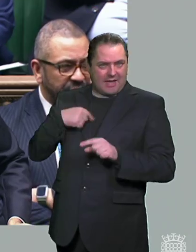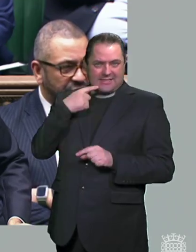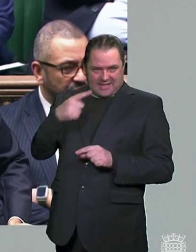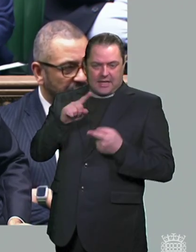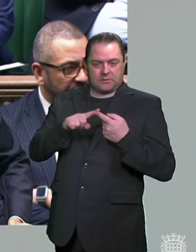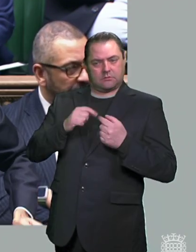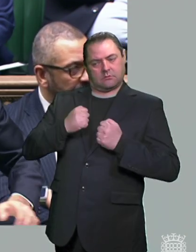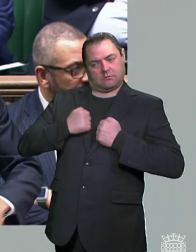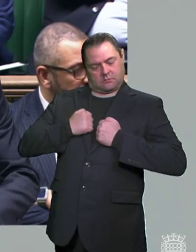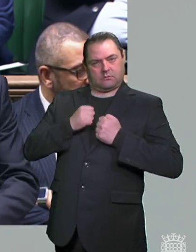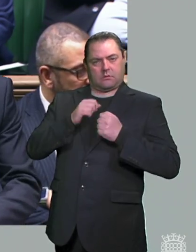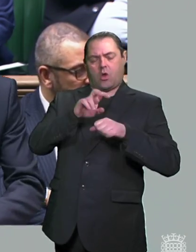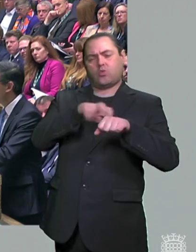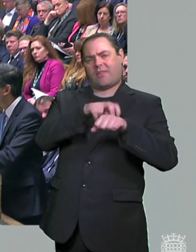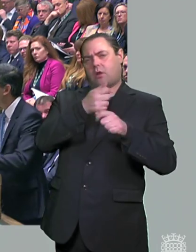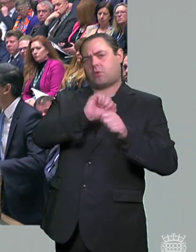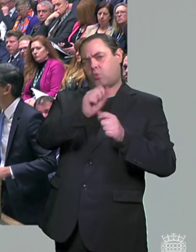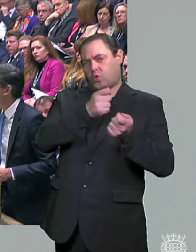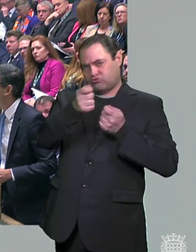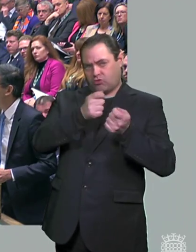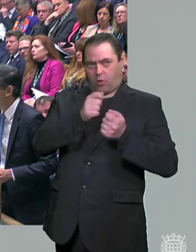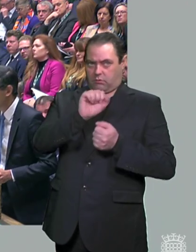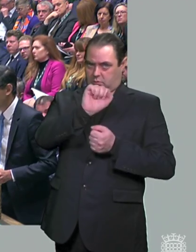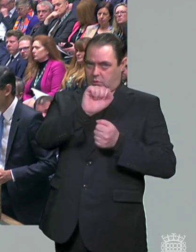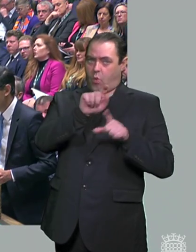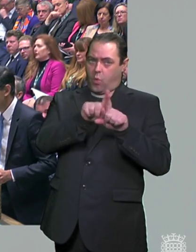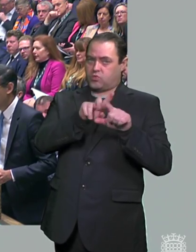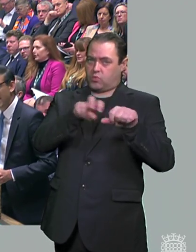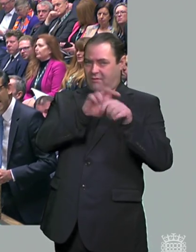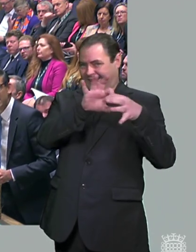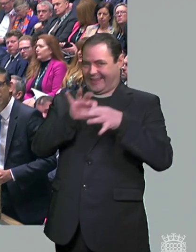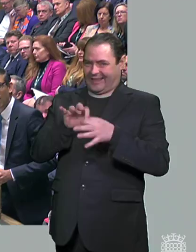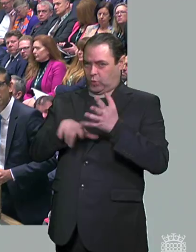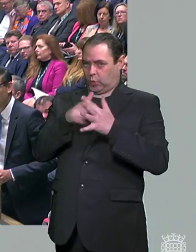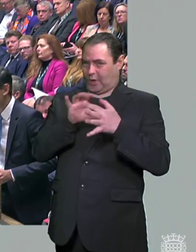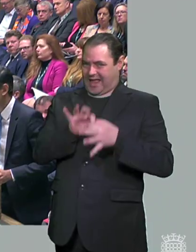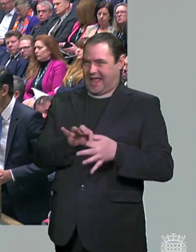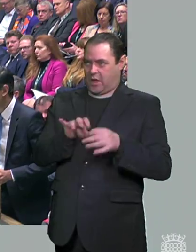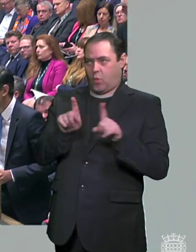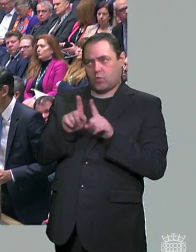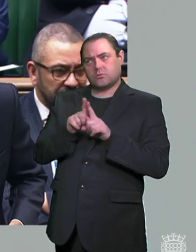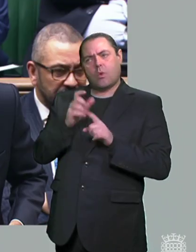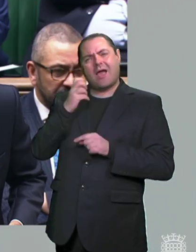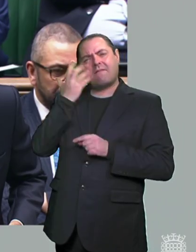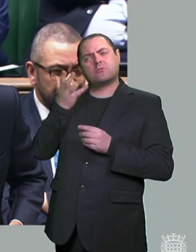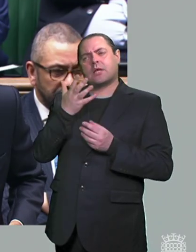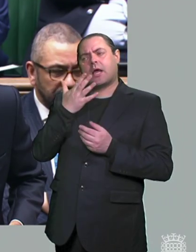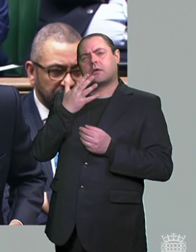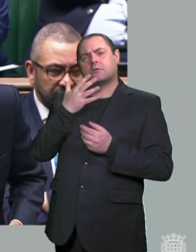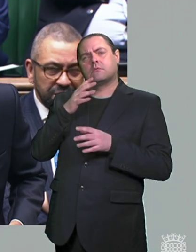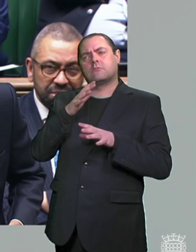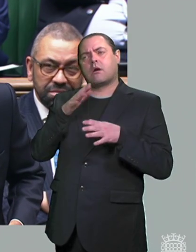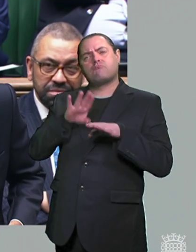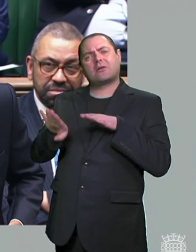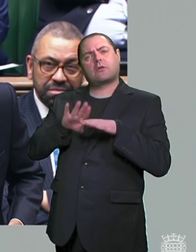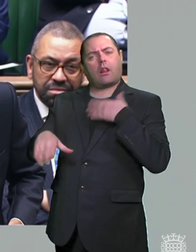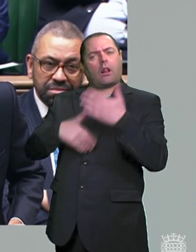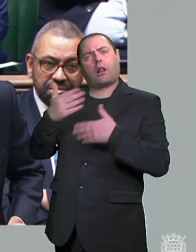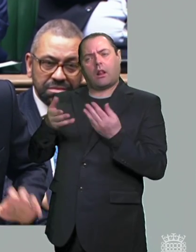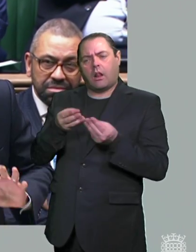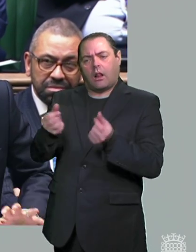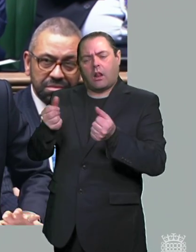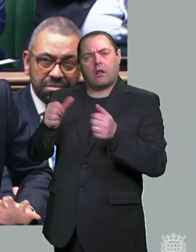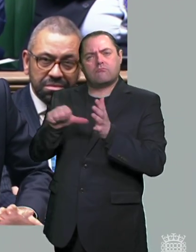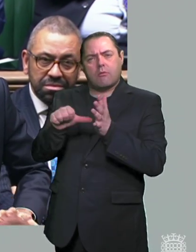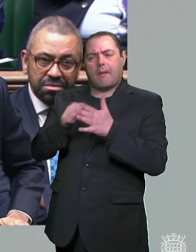Those are sovereignty for Northern Ireland; Northern Ireland’s place in our precious Union; and to find practical solutions to the problems faced by people and businesses.